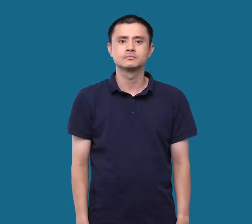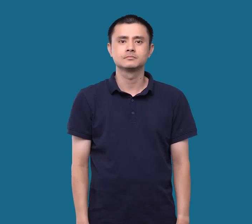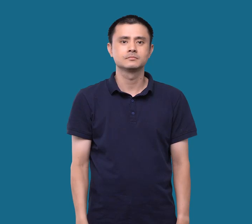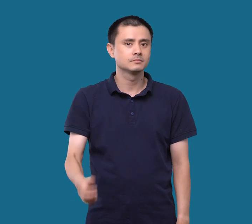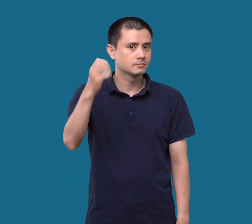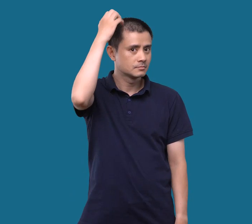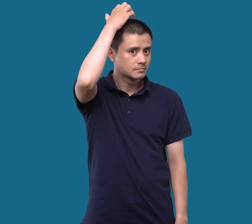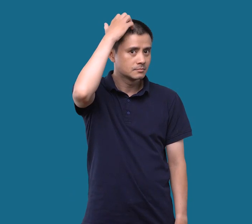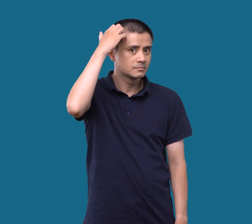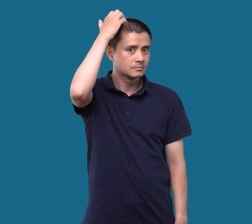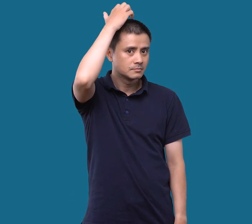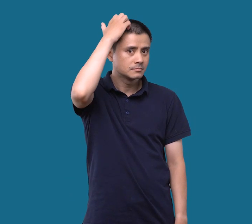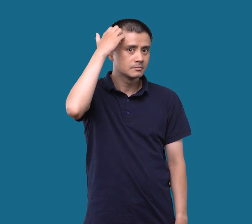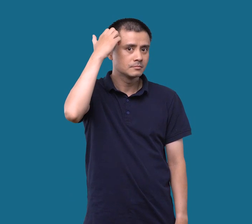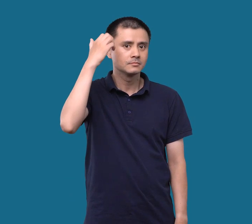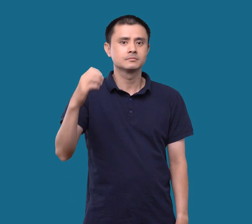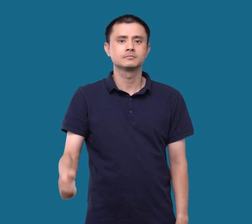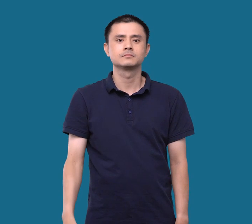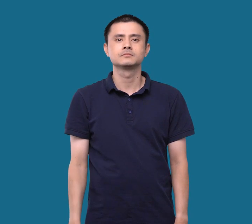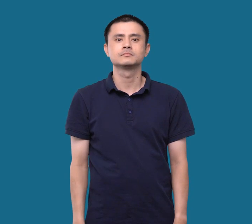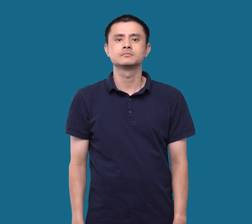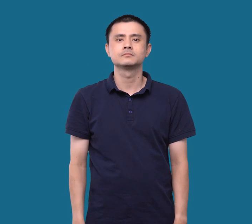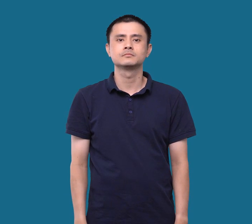lược